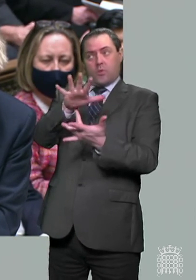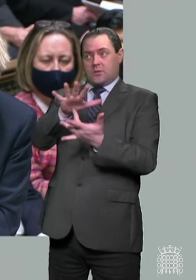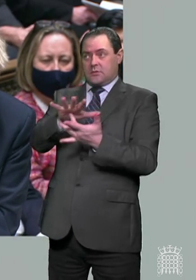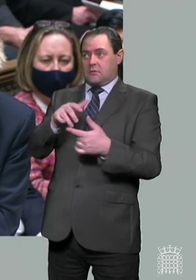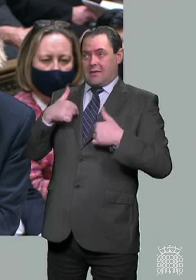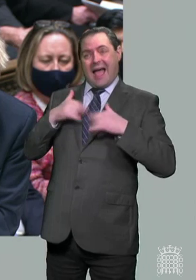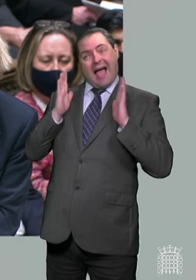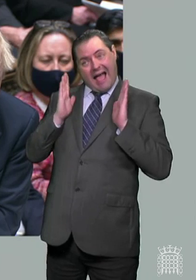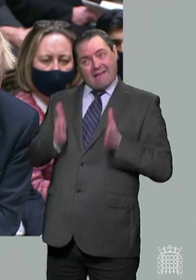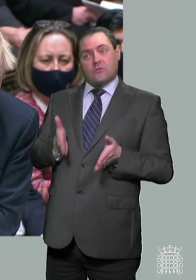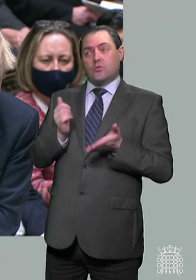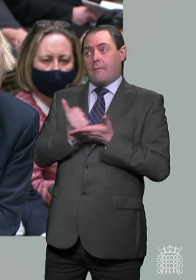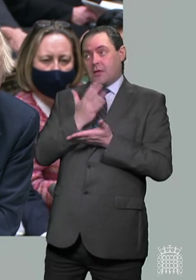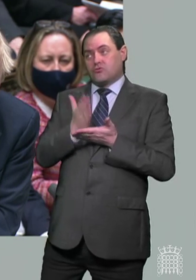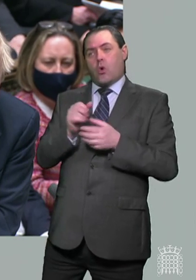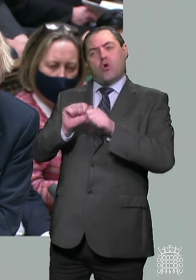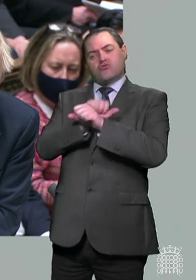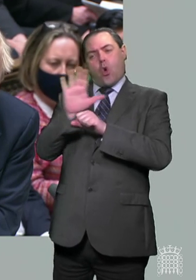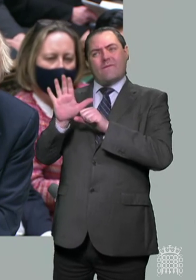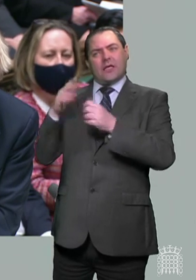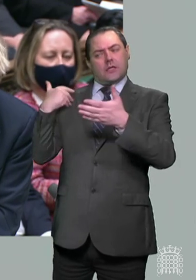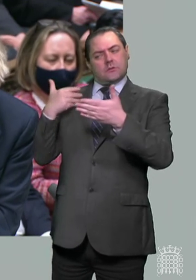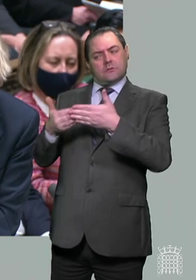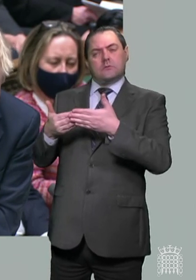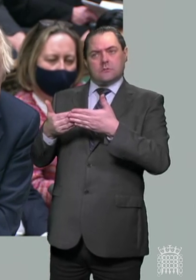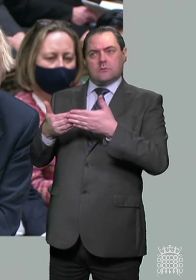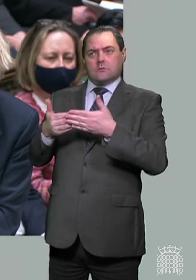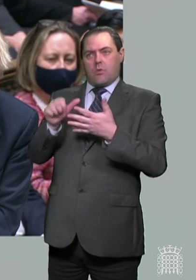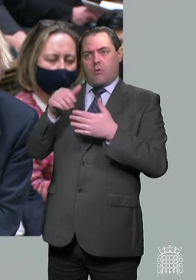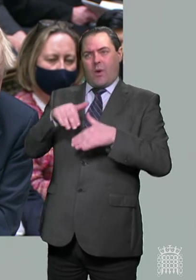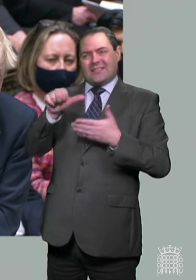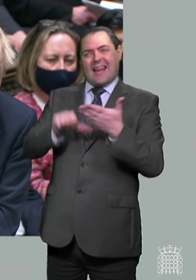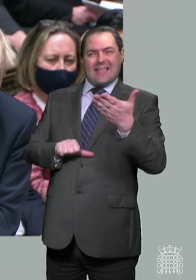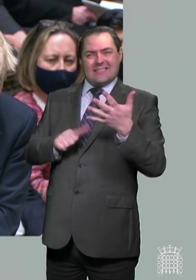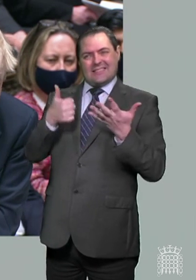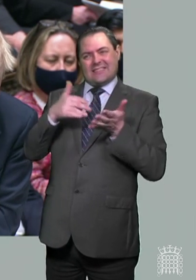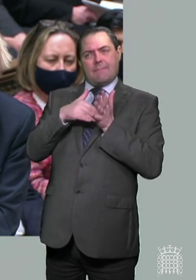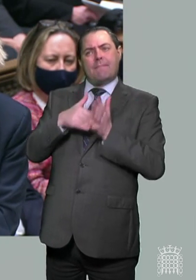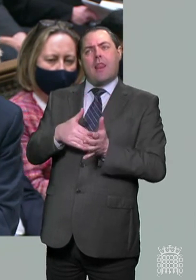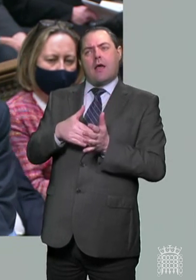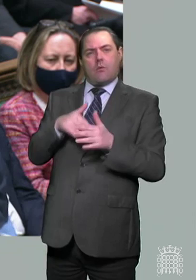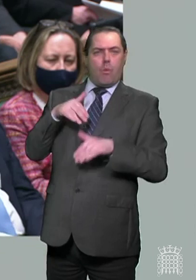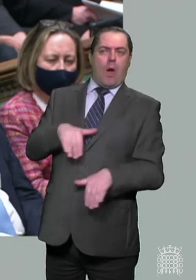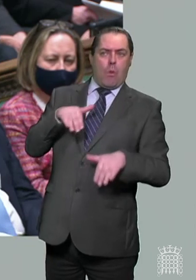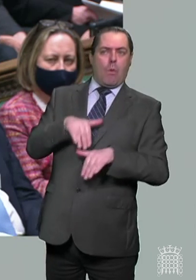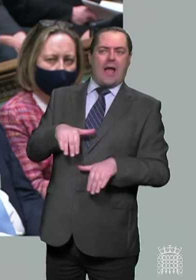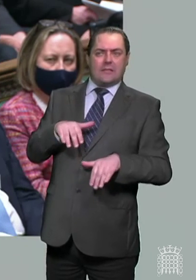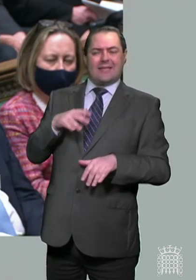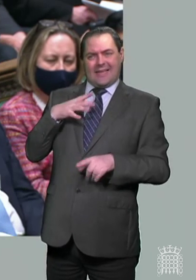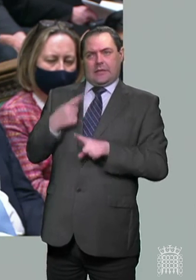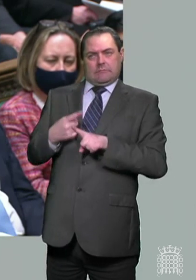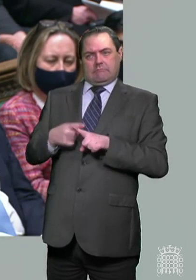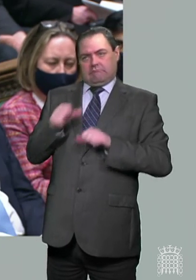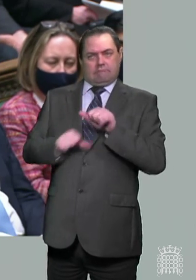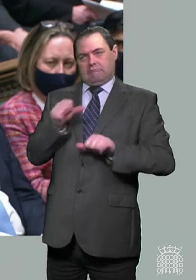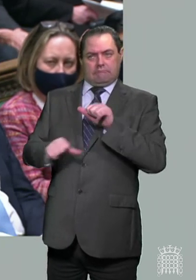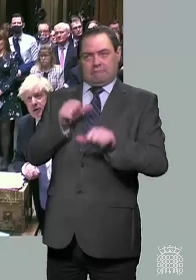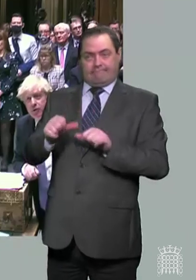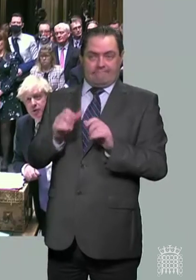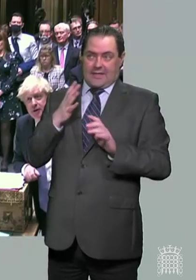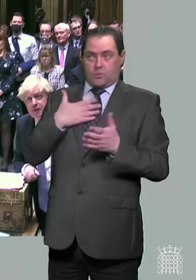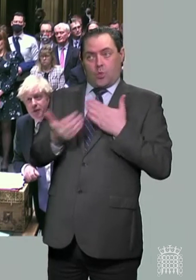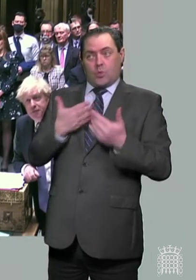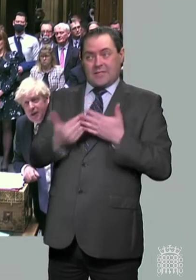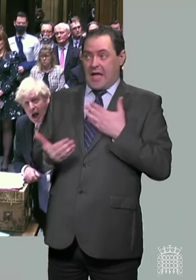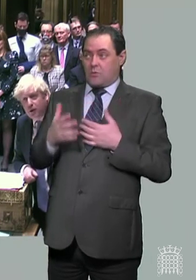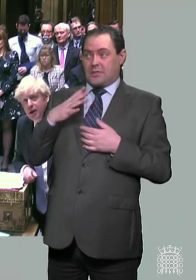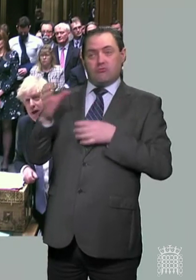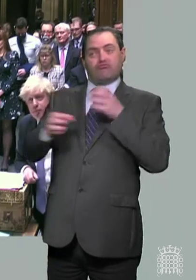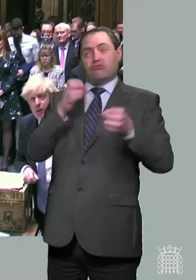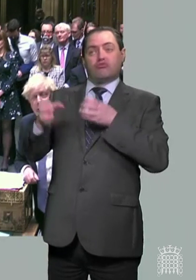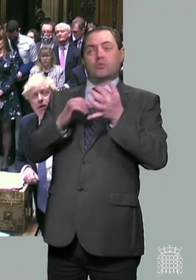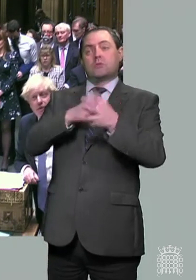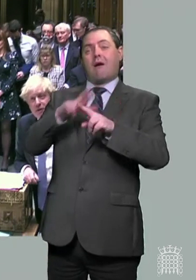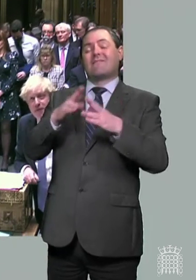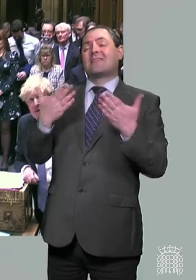We have to clear our covid backlogs; we have 6 million people already on the waiting lists; I am afraid that will go up, and we need to be recruiting the staff now.